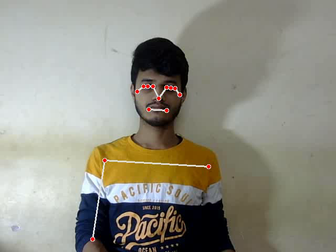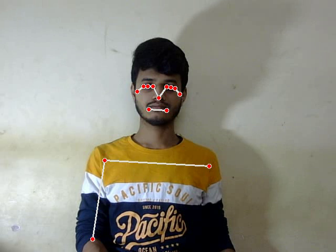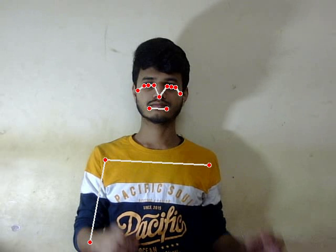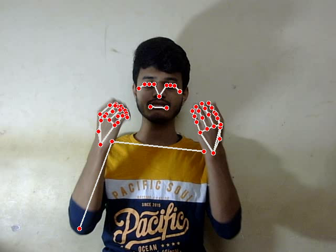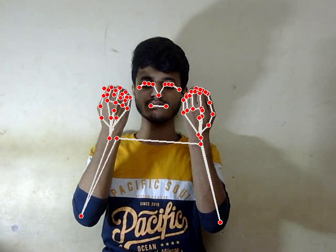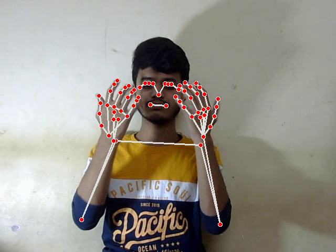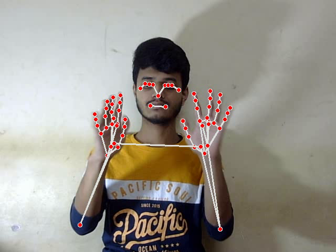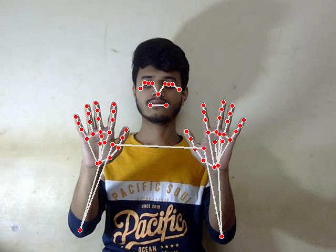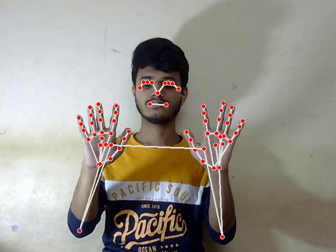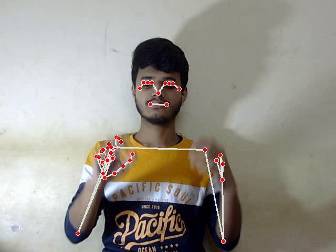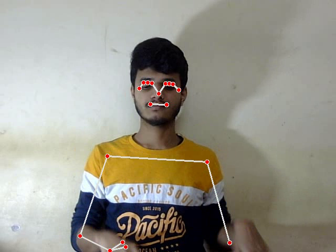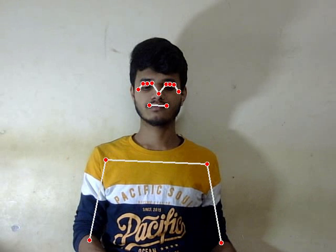finish